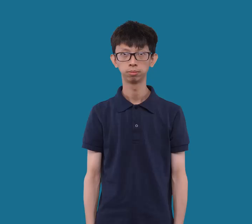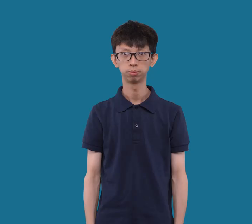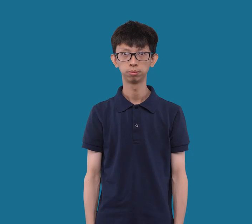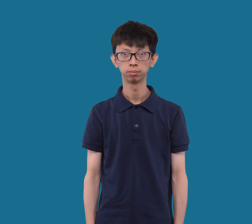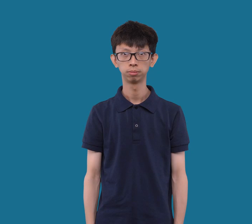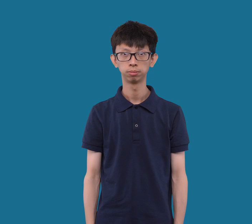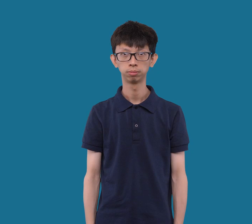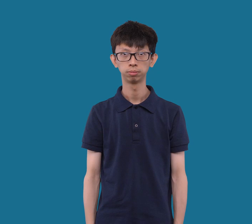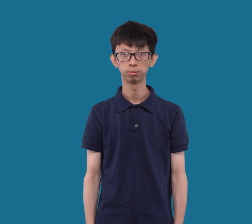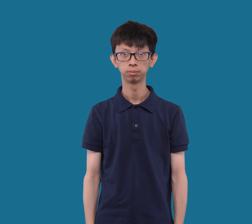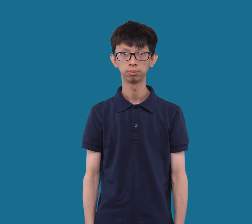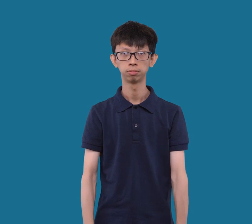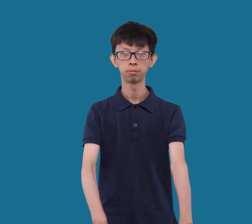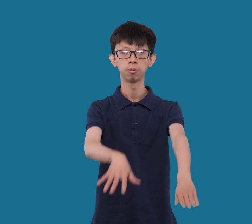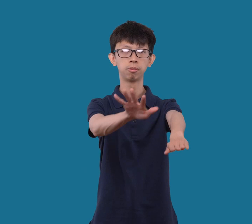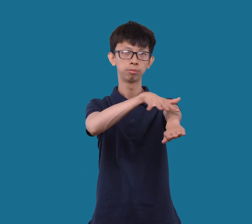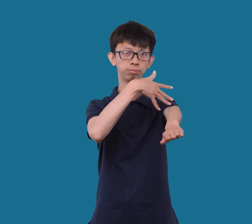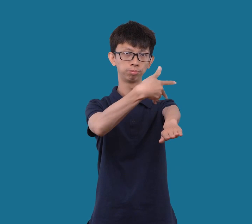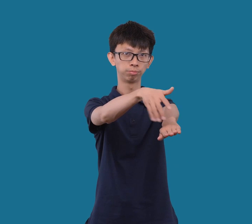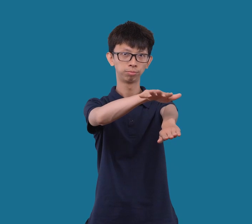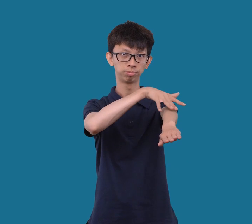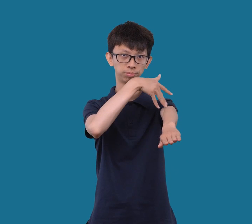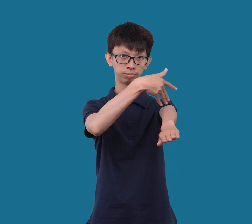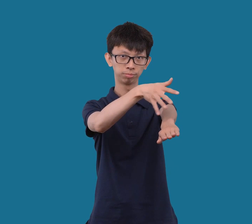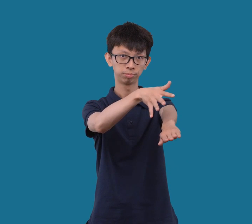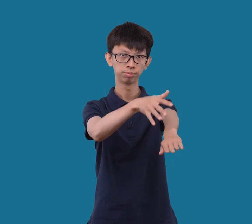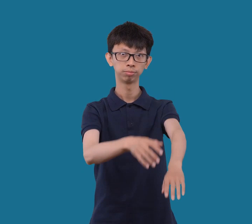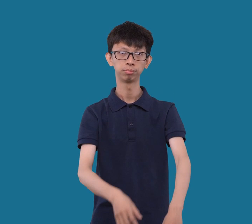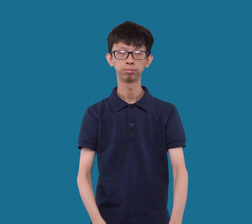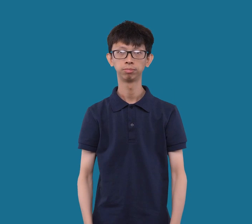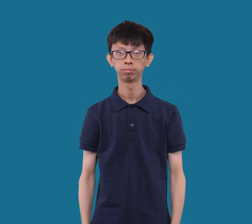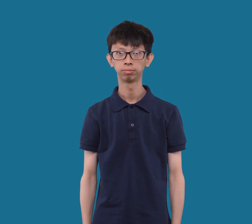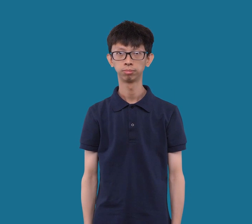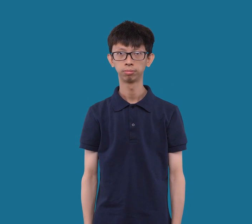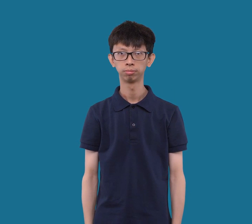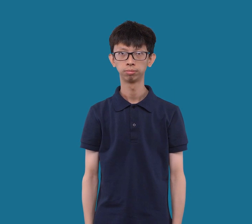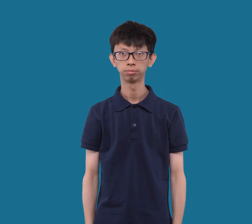đồng lúa